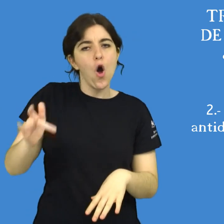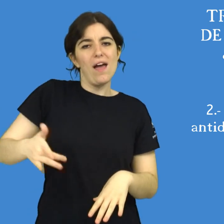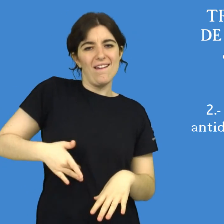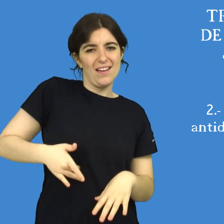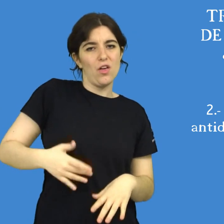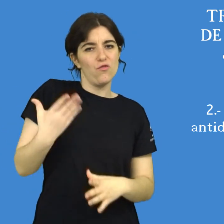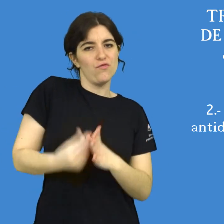hígado